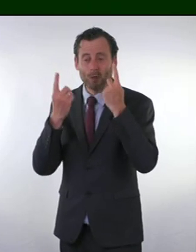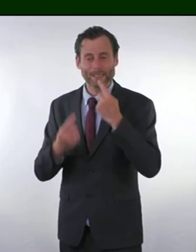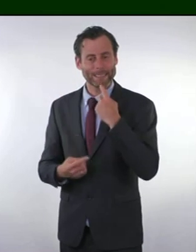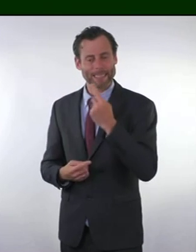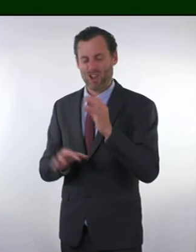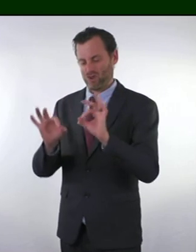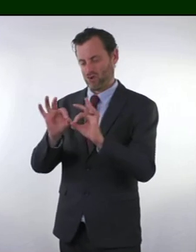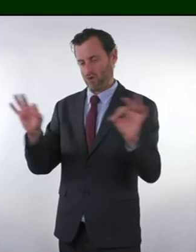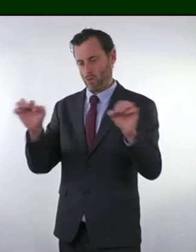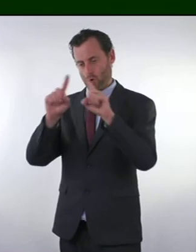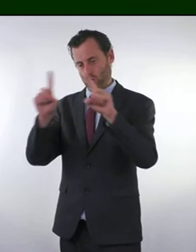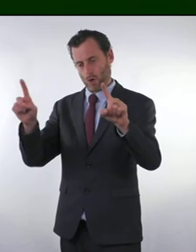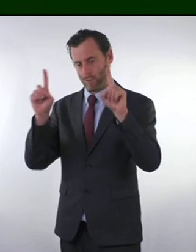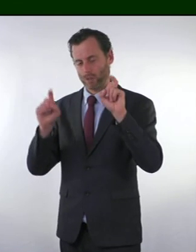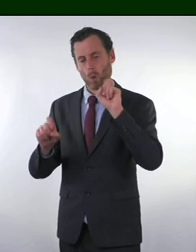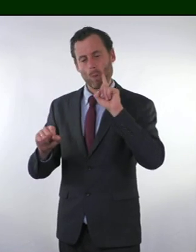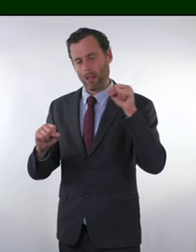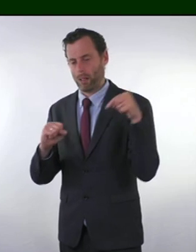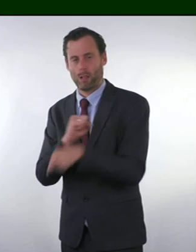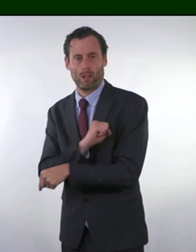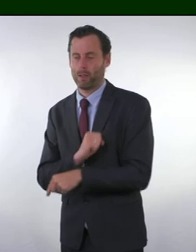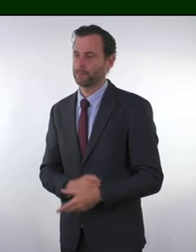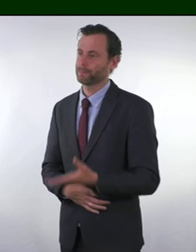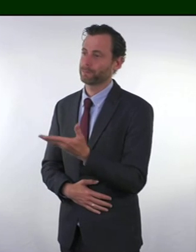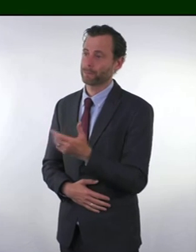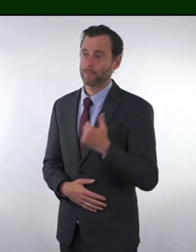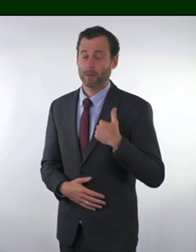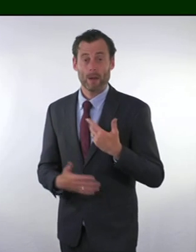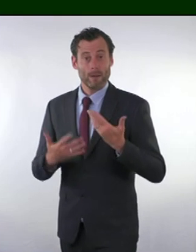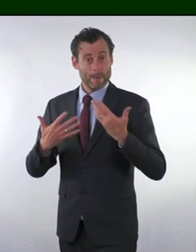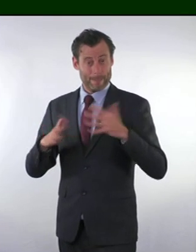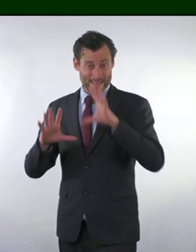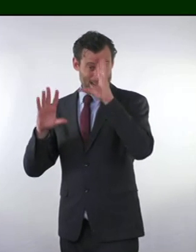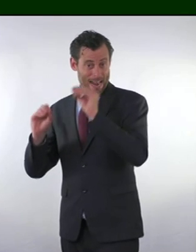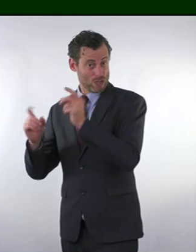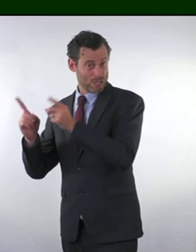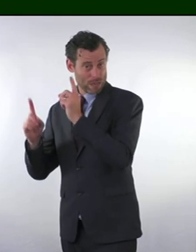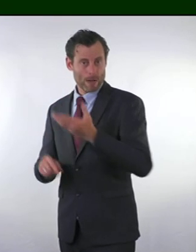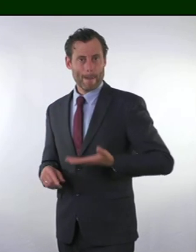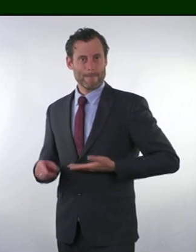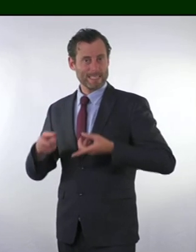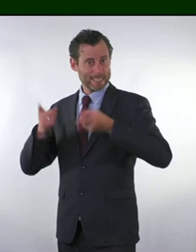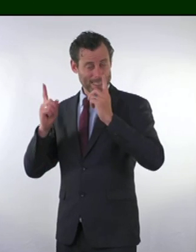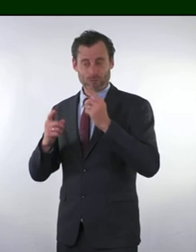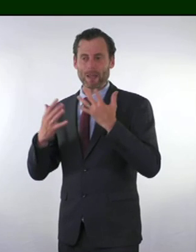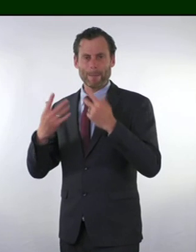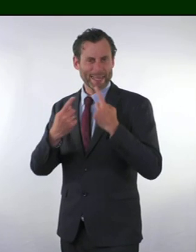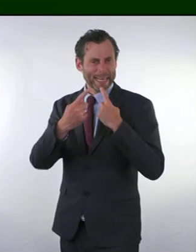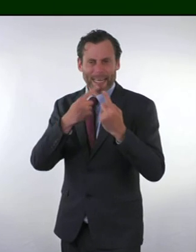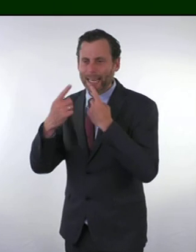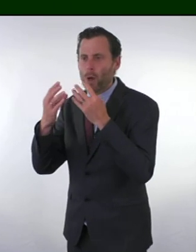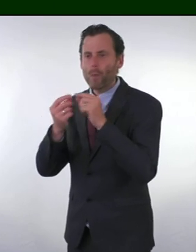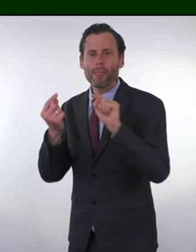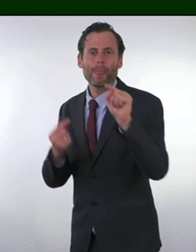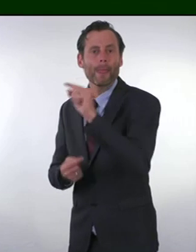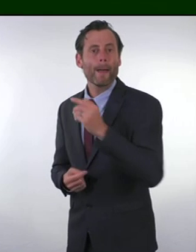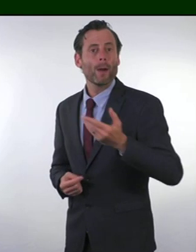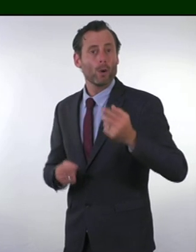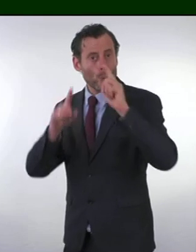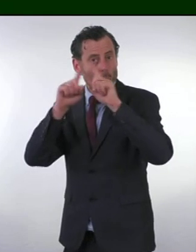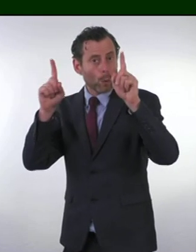My right honourable Friends the Education Secretary and the Business Secretary have already outlined proposals to engage with universities where they face difficulty.